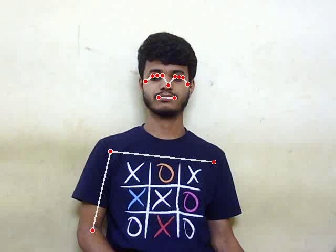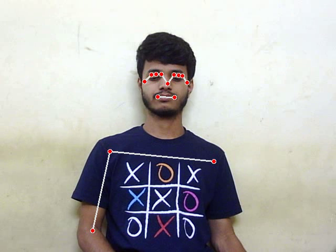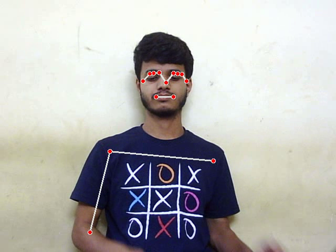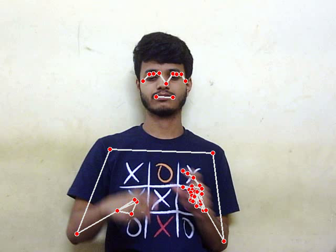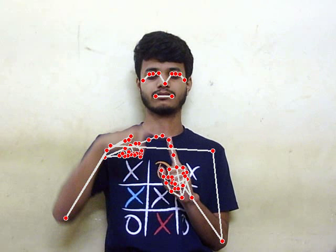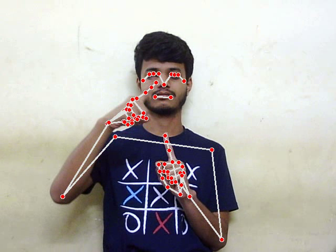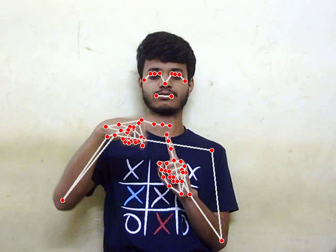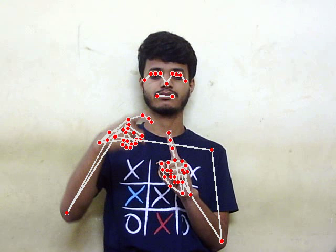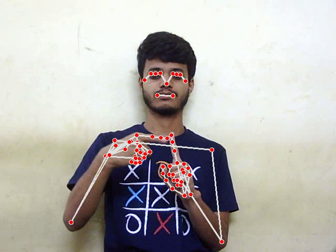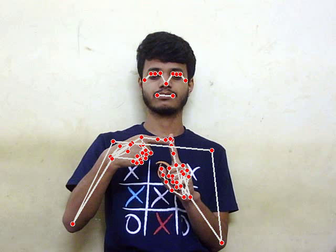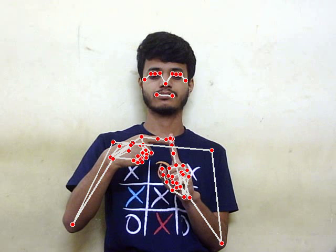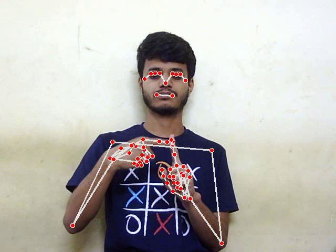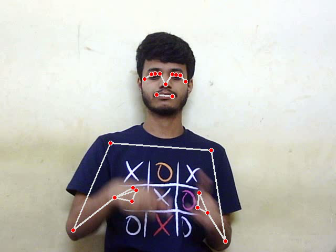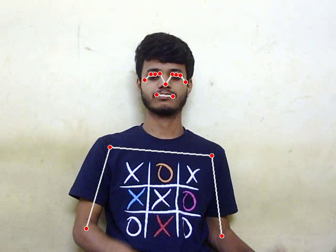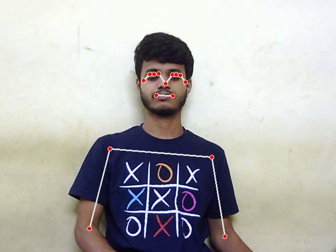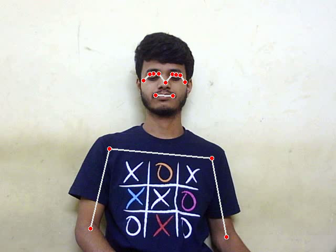when